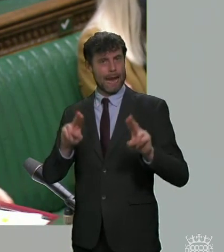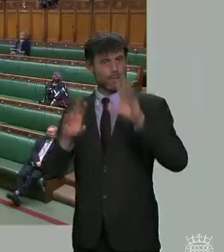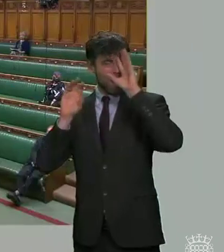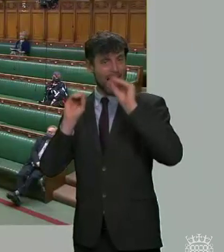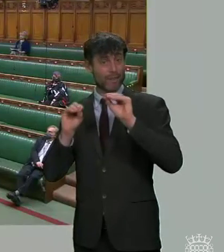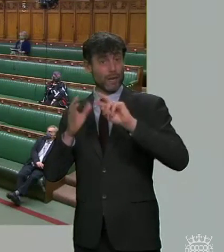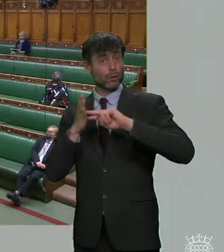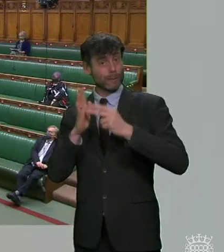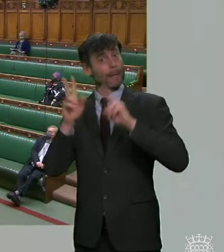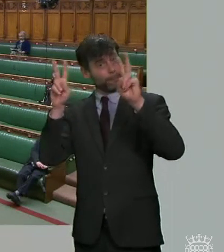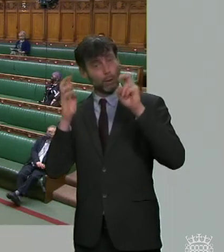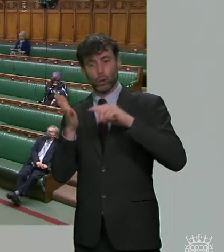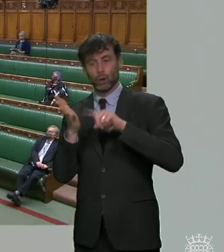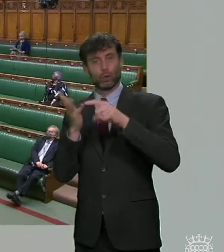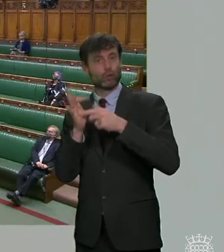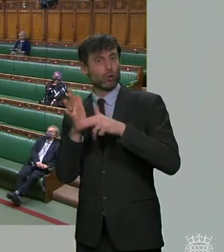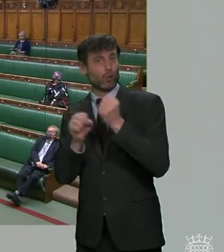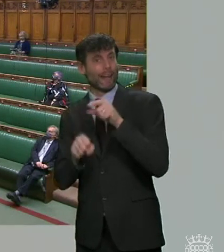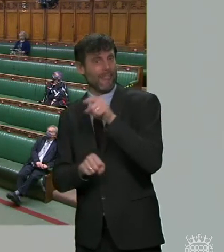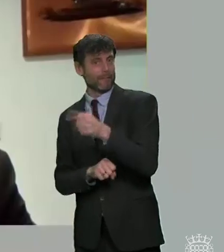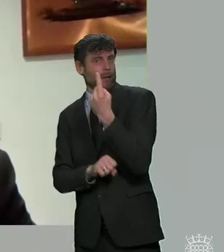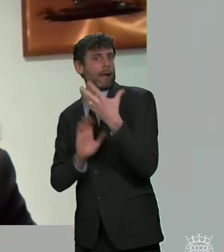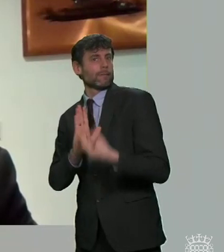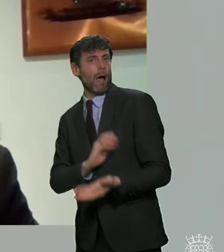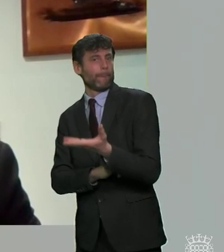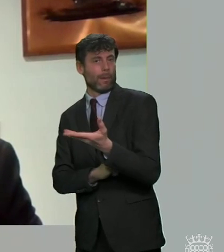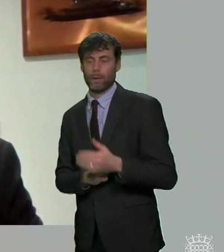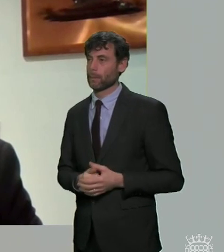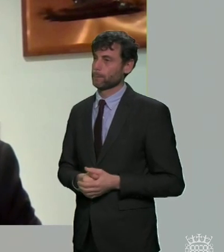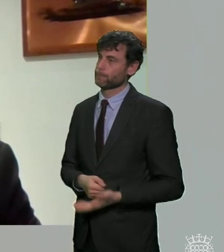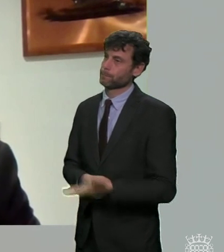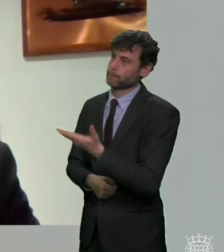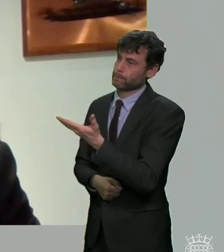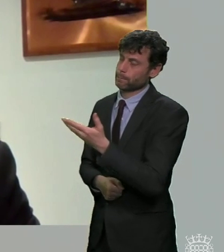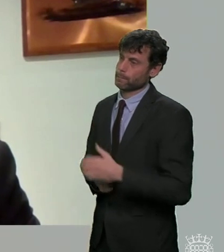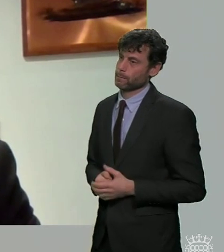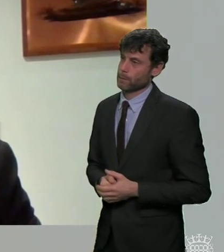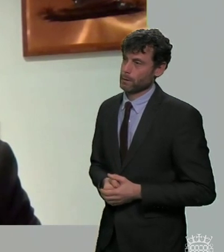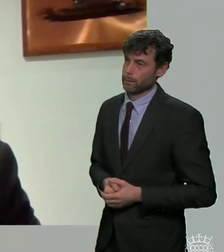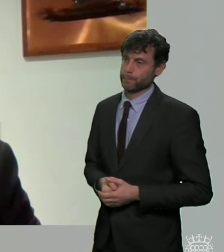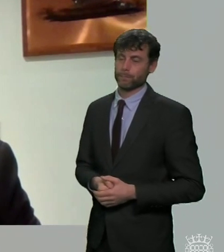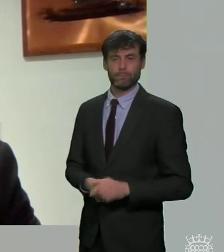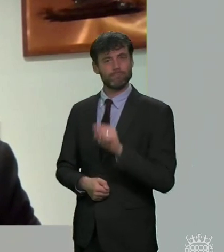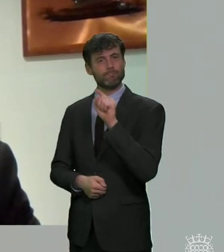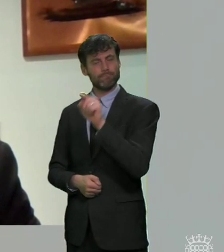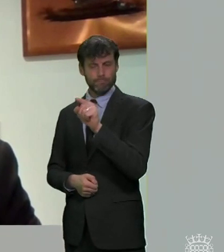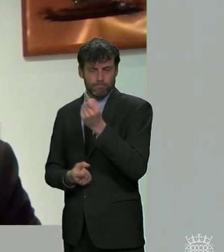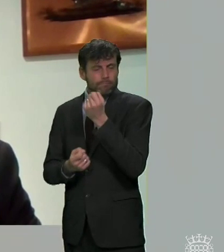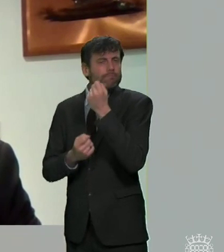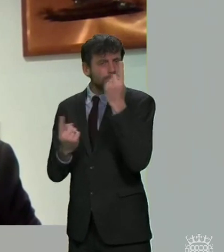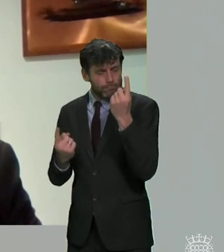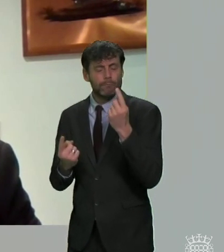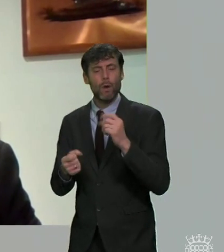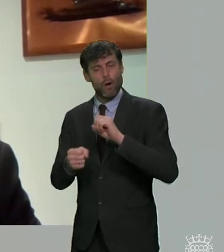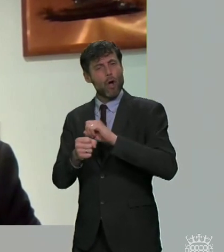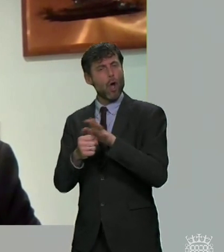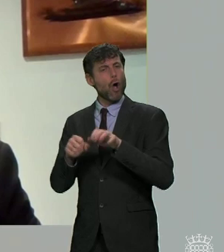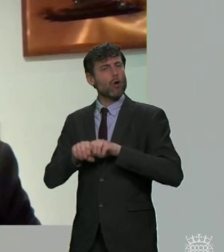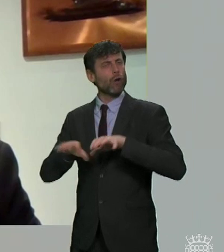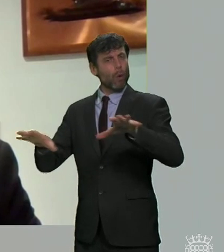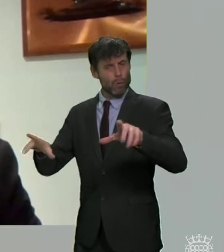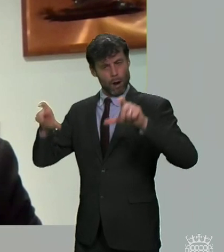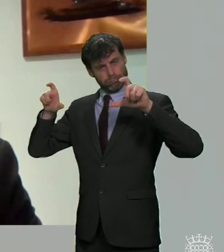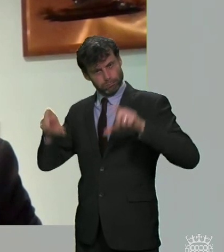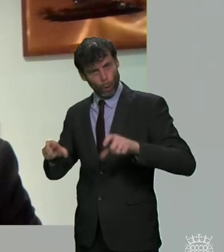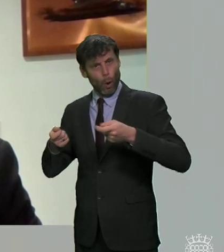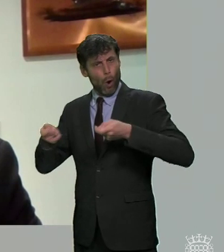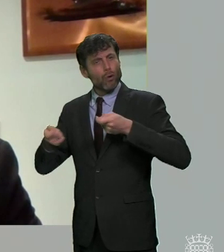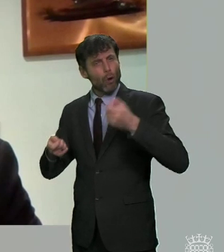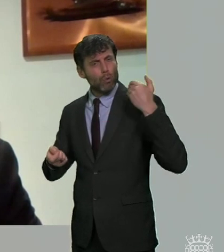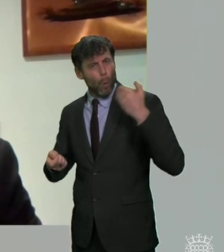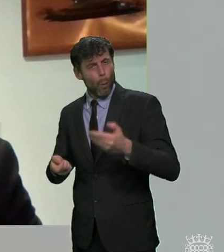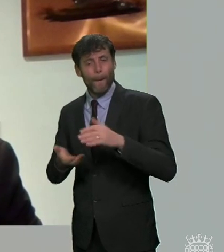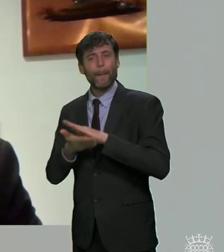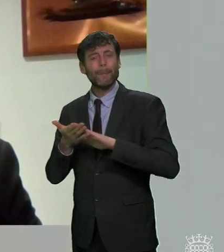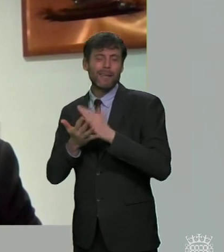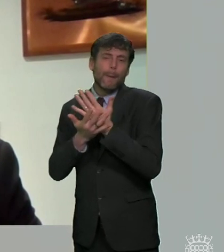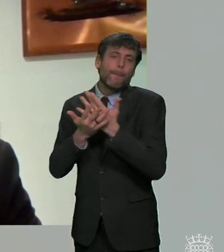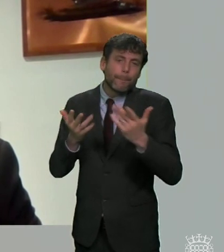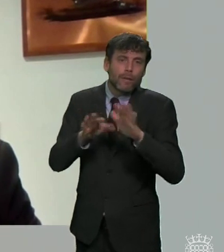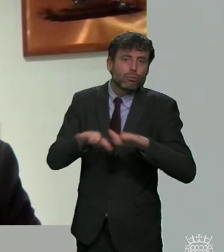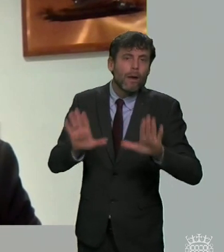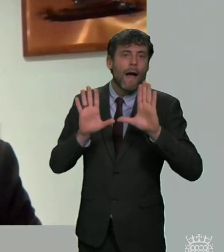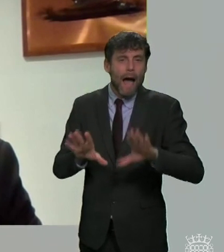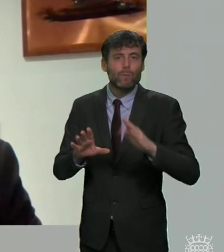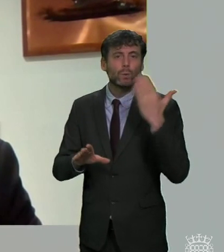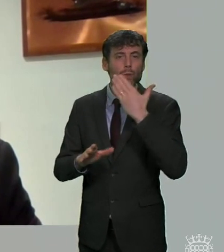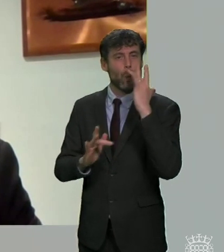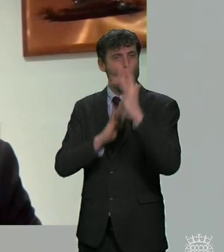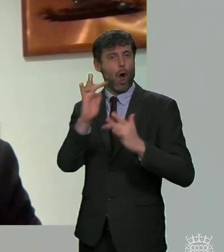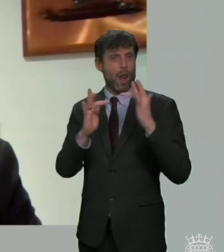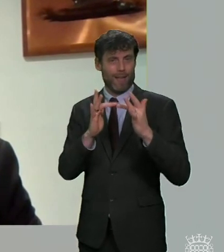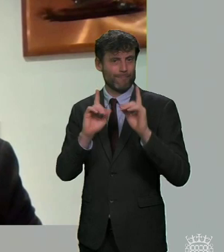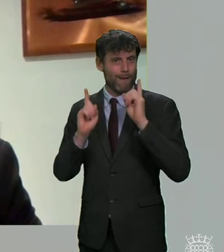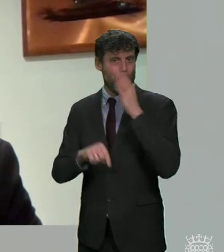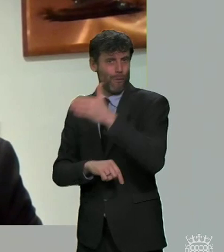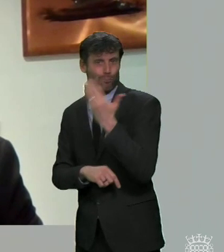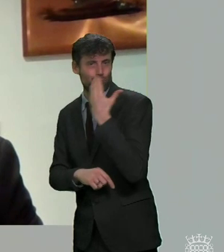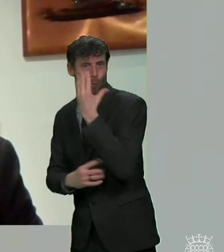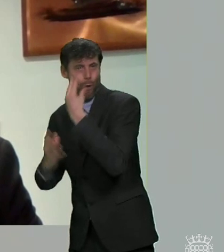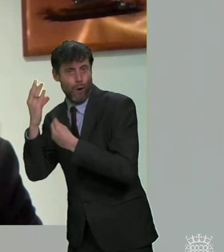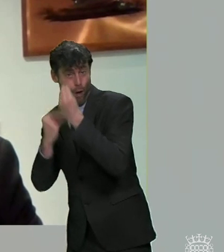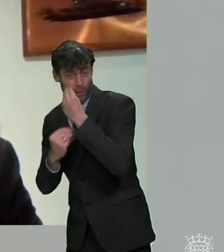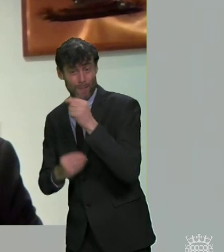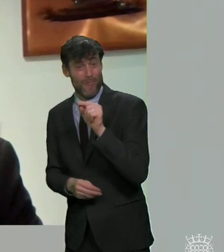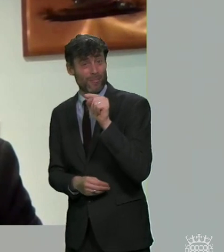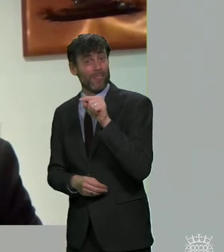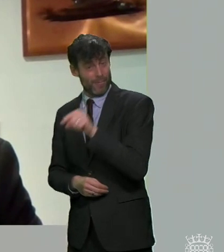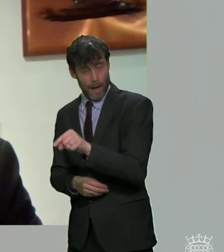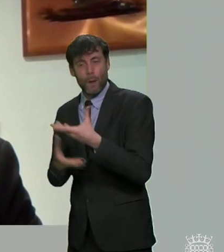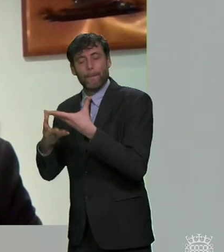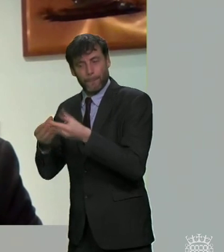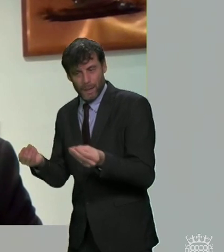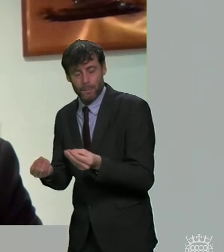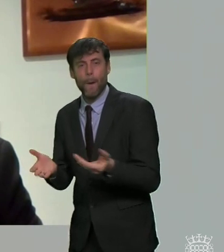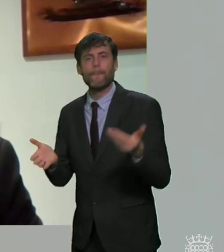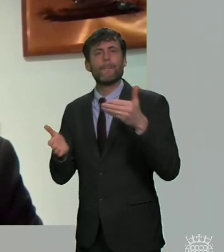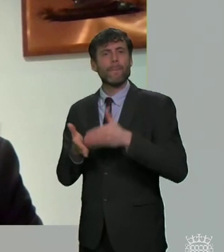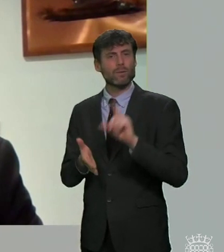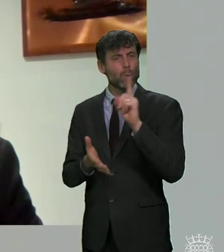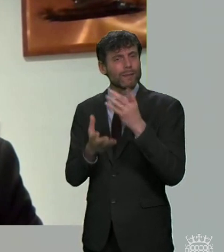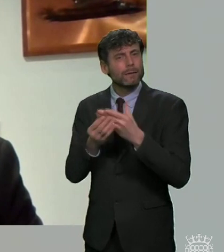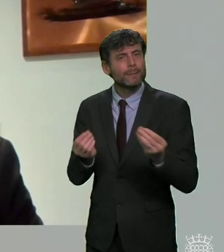Jeremy WrightMy right honourable Friend will recognise that while covid restrictions have been in place, children have not only had to learn online rather than in the classroom, but have also missed out on cultural, artistic and sporting activities with their peers.